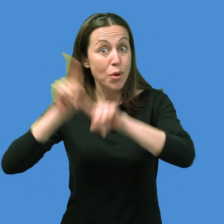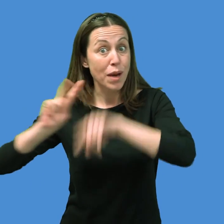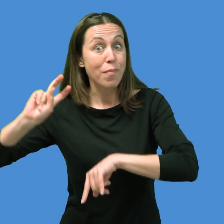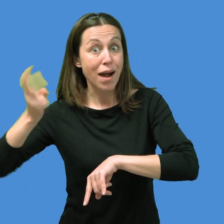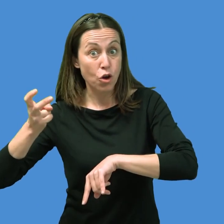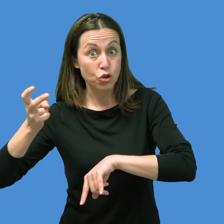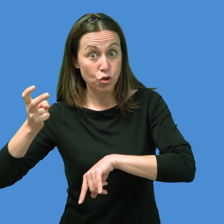otro